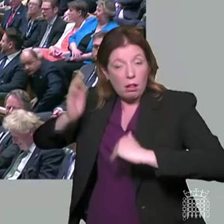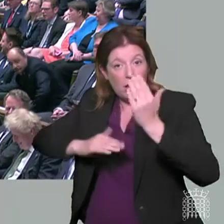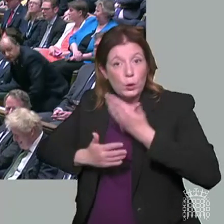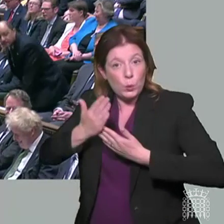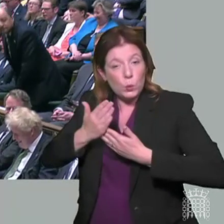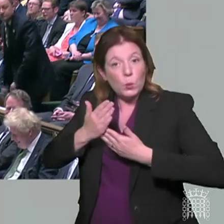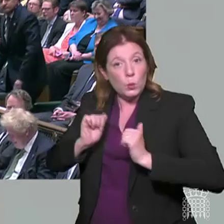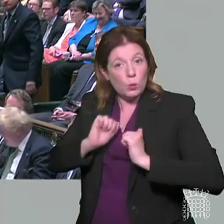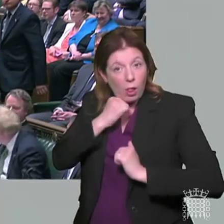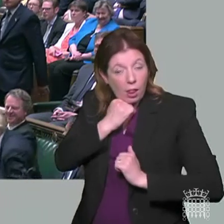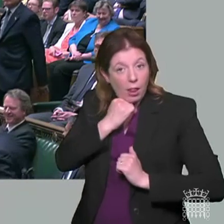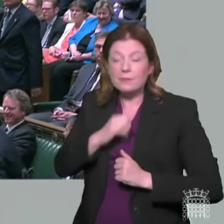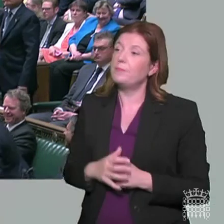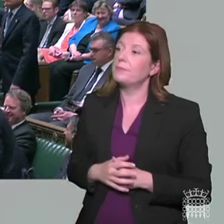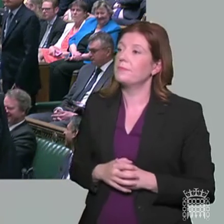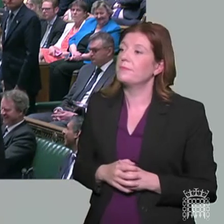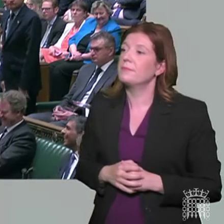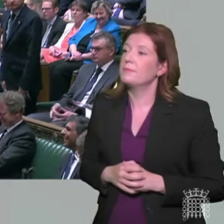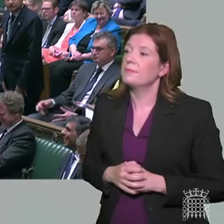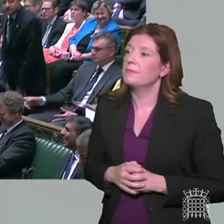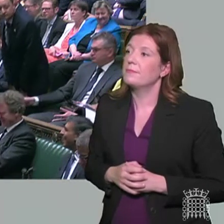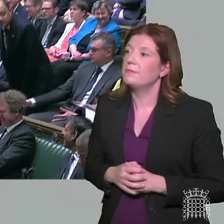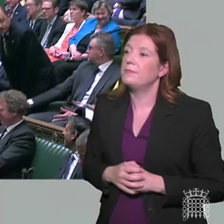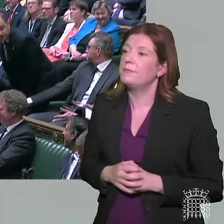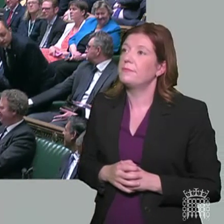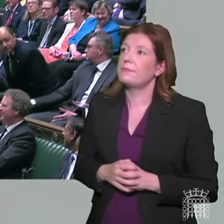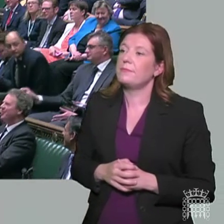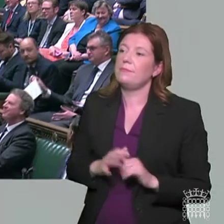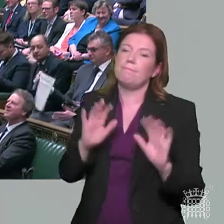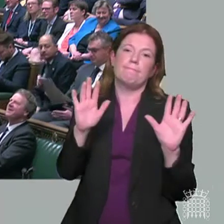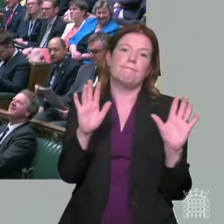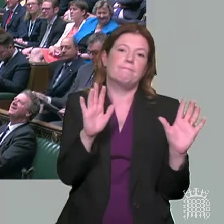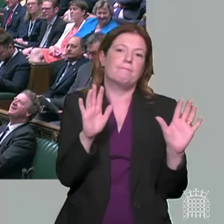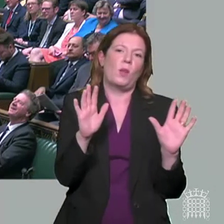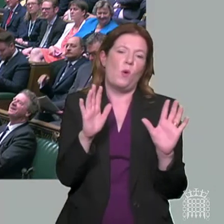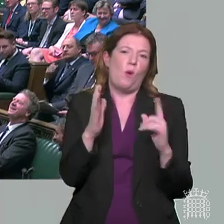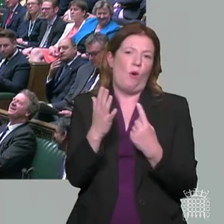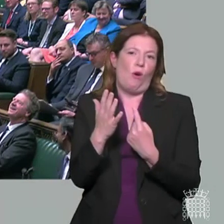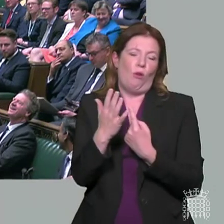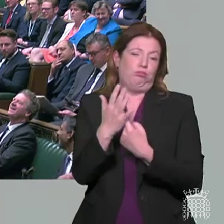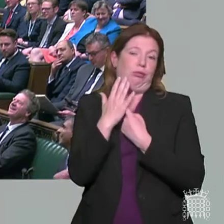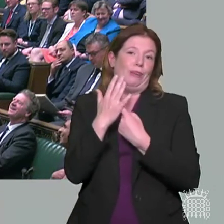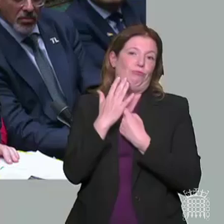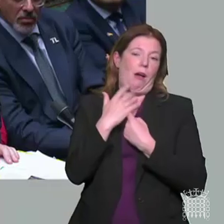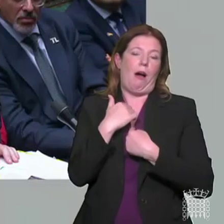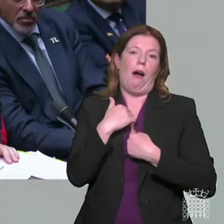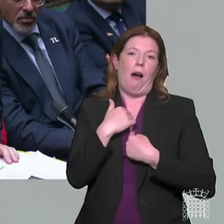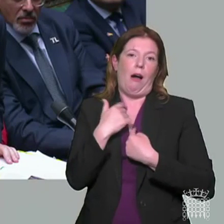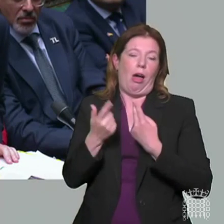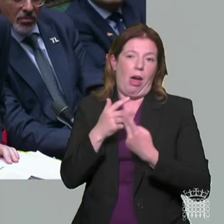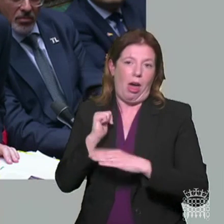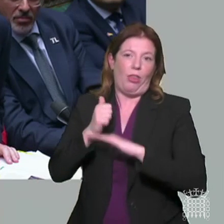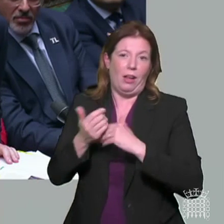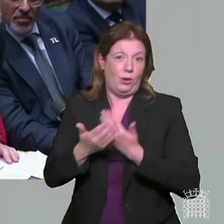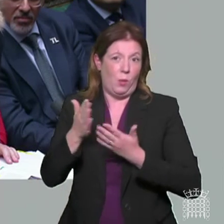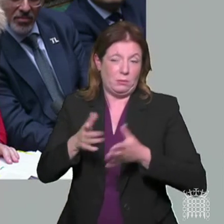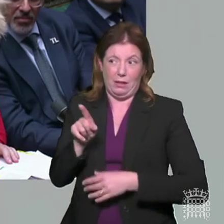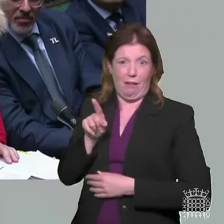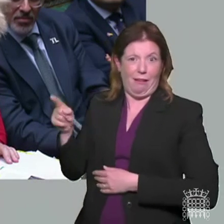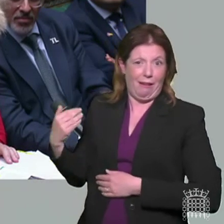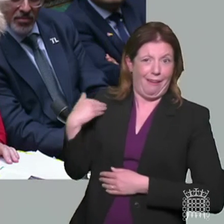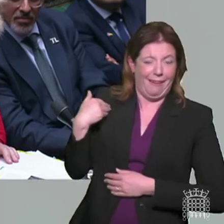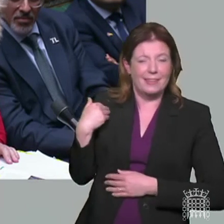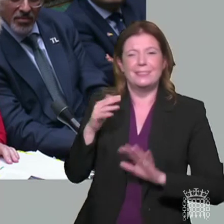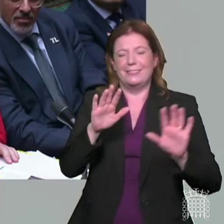There is a lot of pressure on me to dish out yet another hospital from this Dispatch Box.